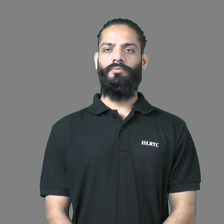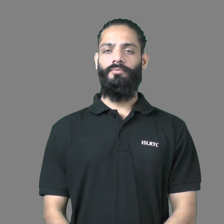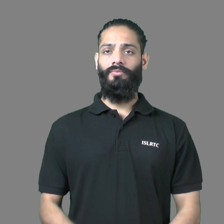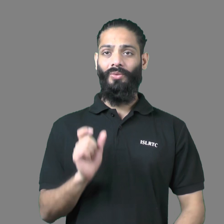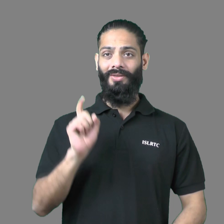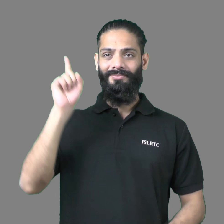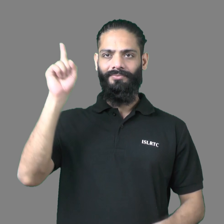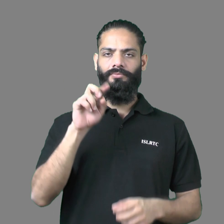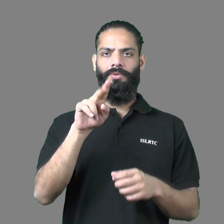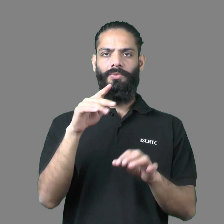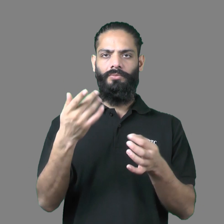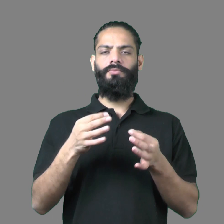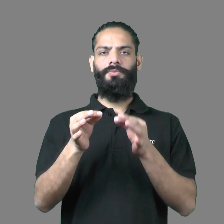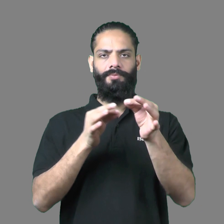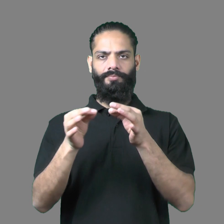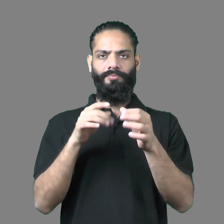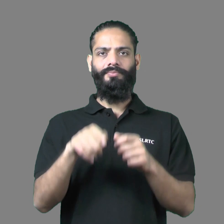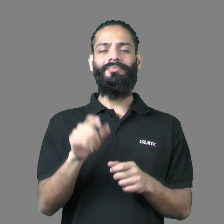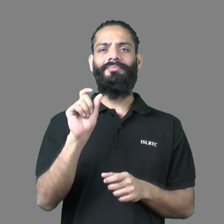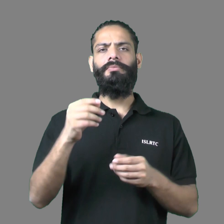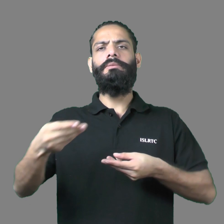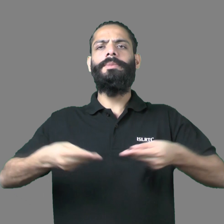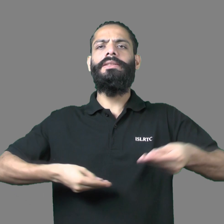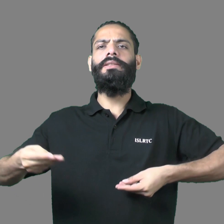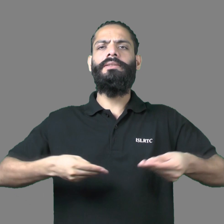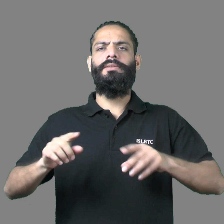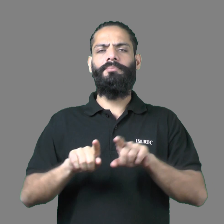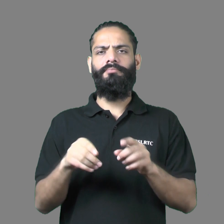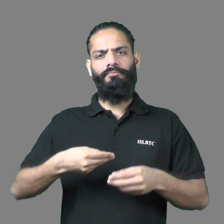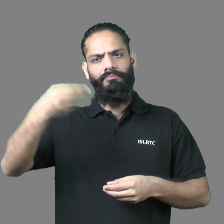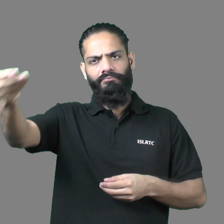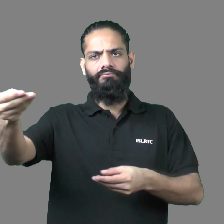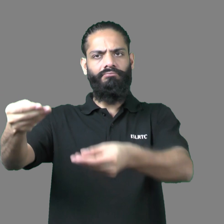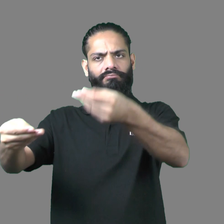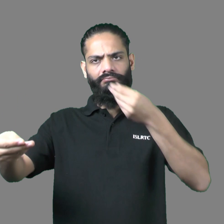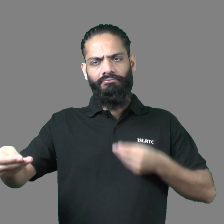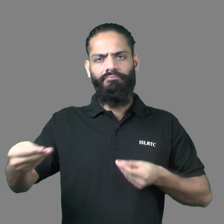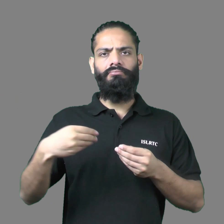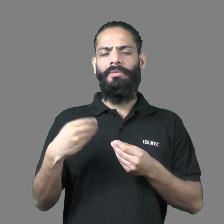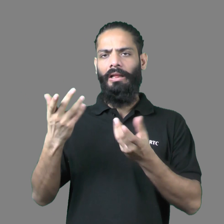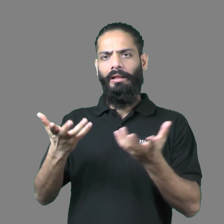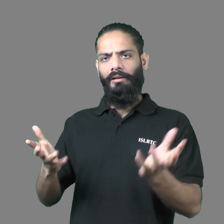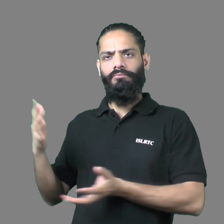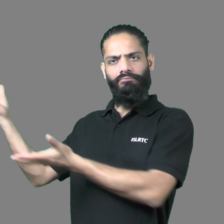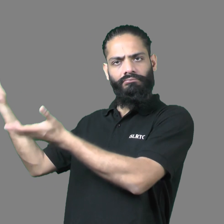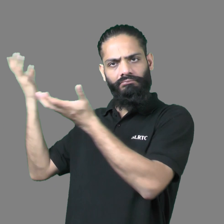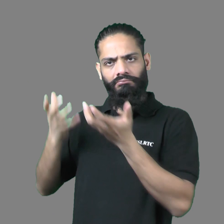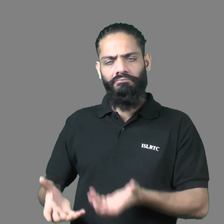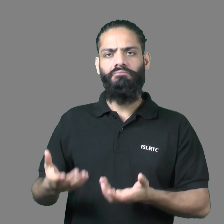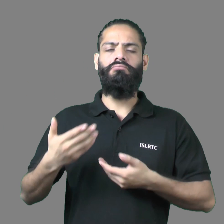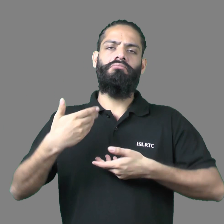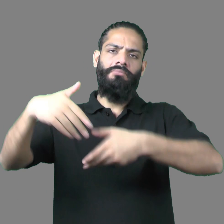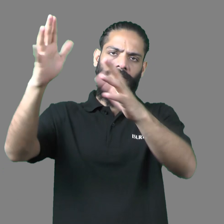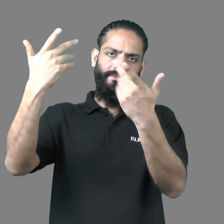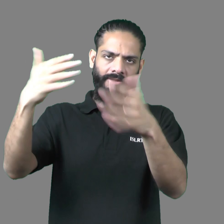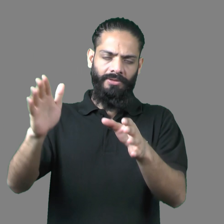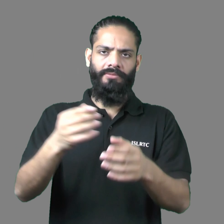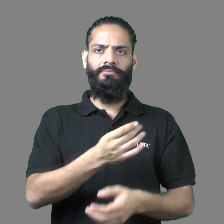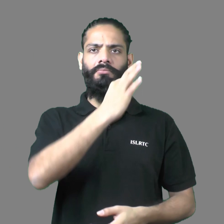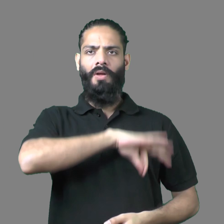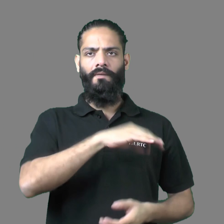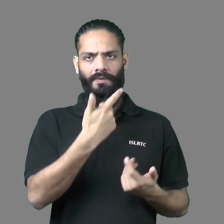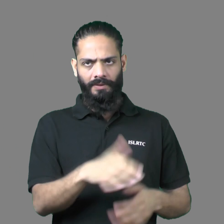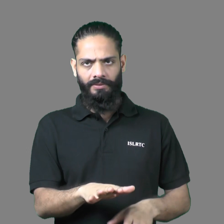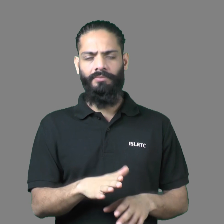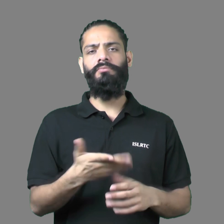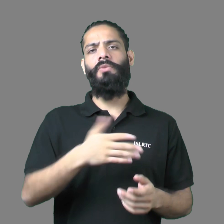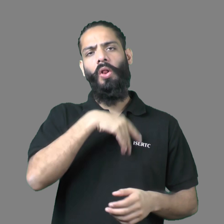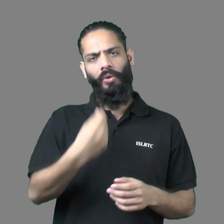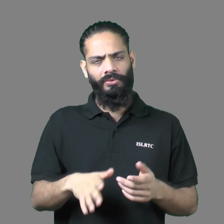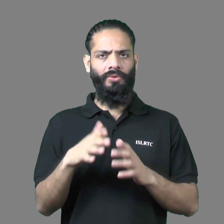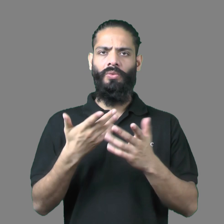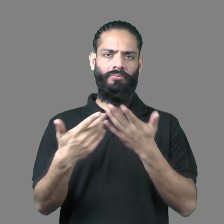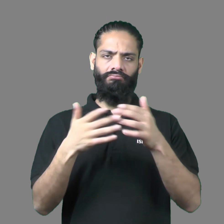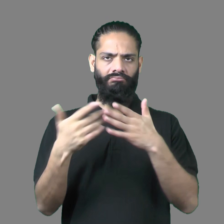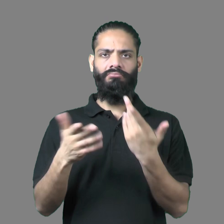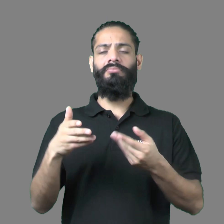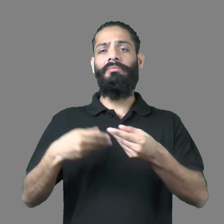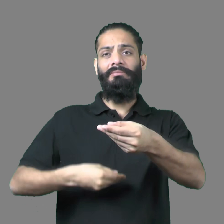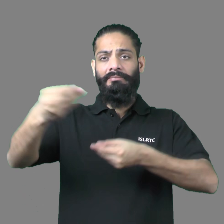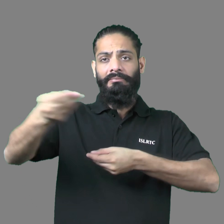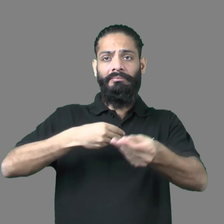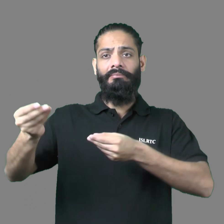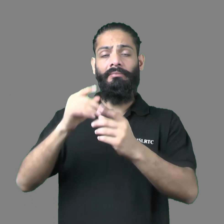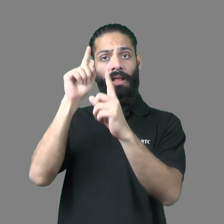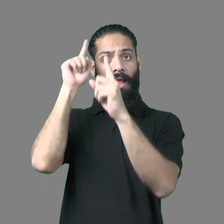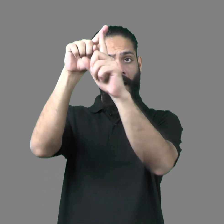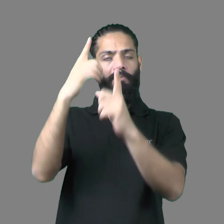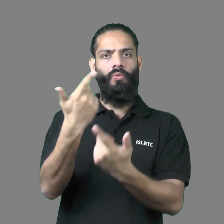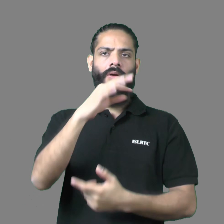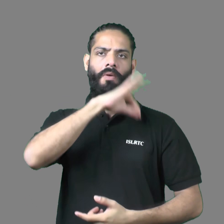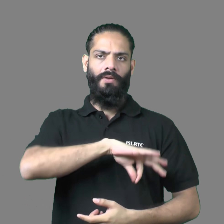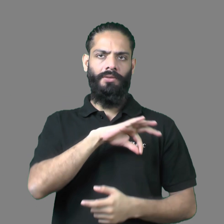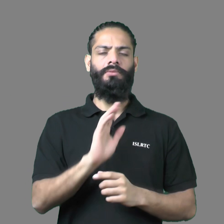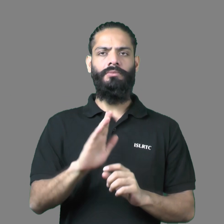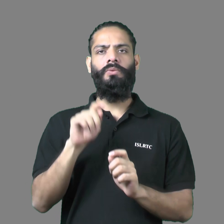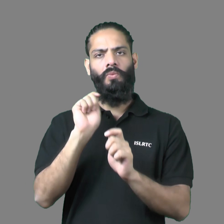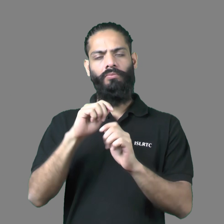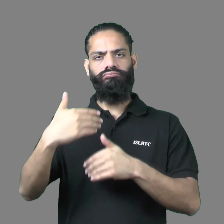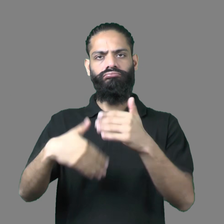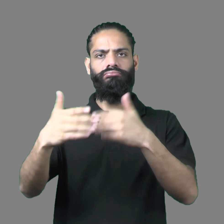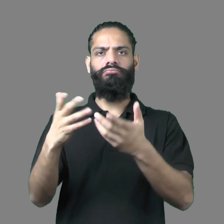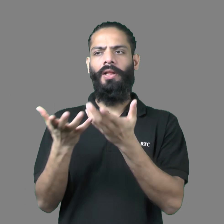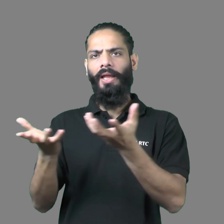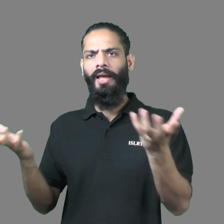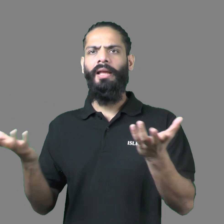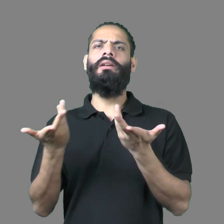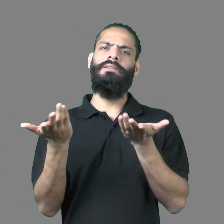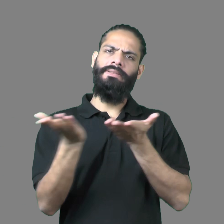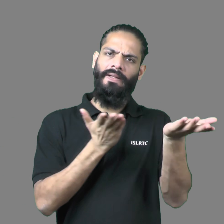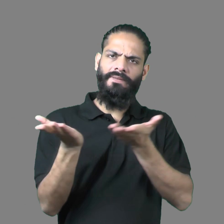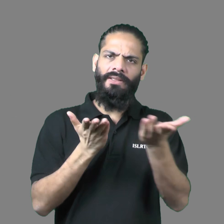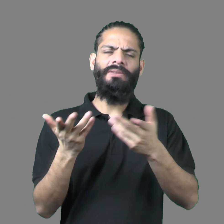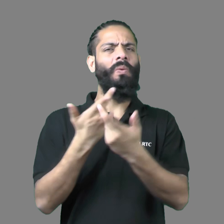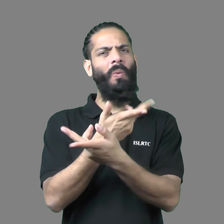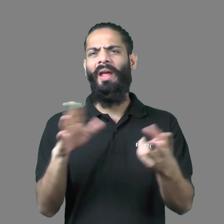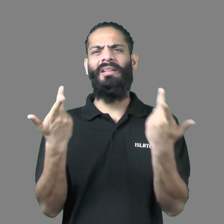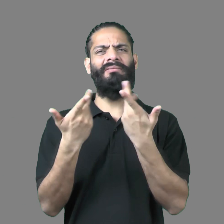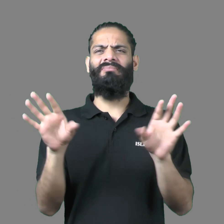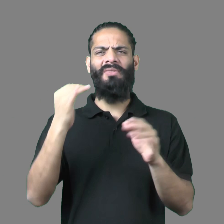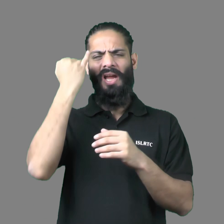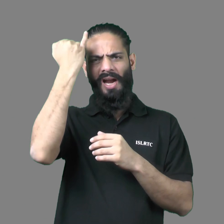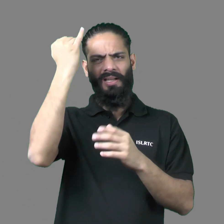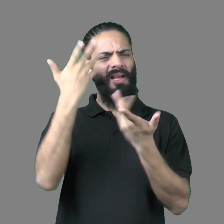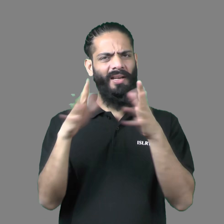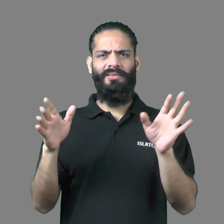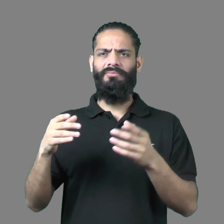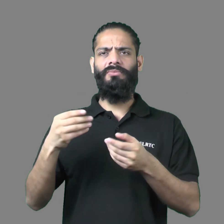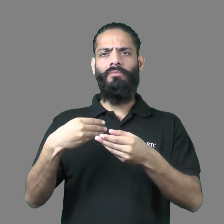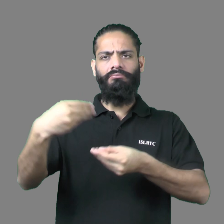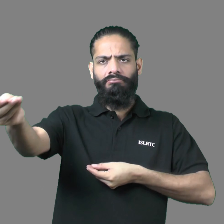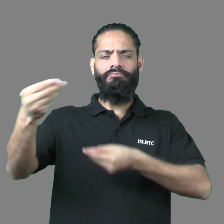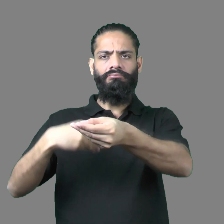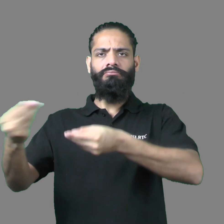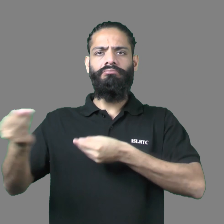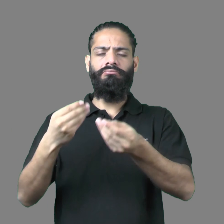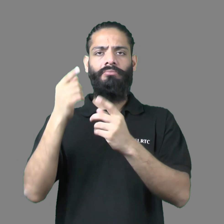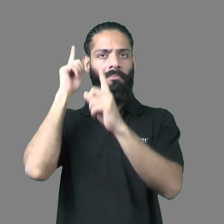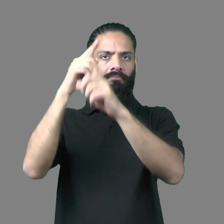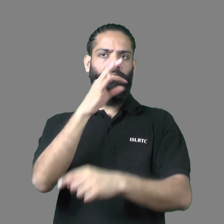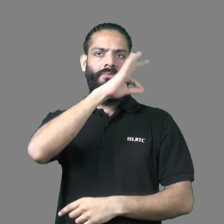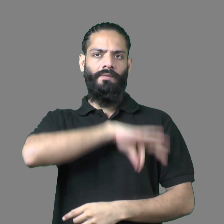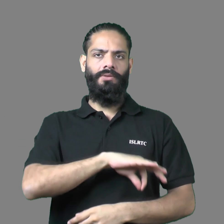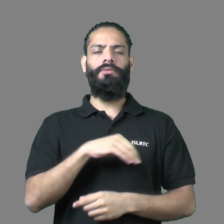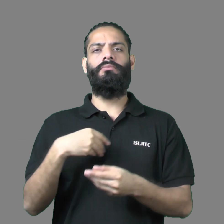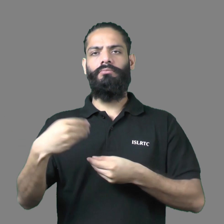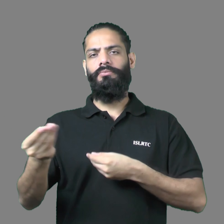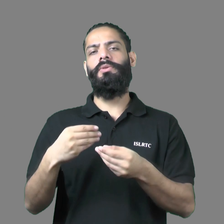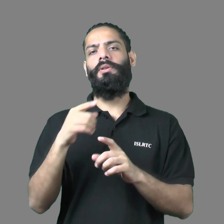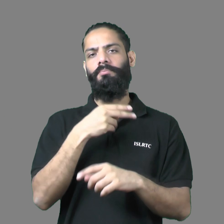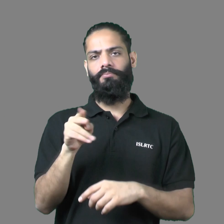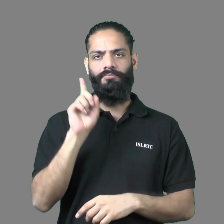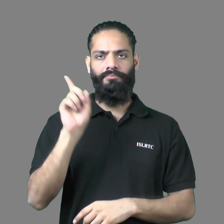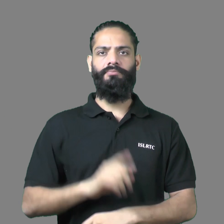Trade